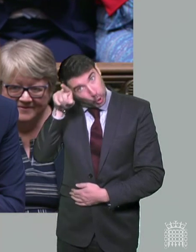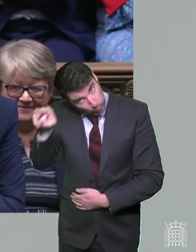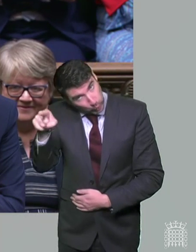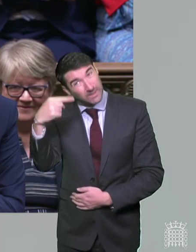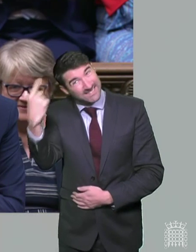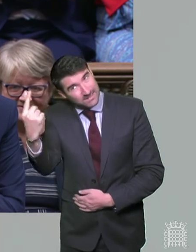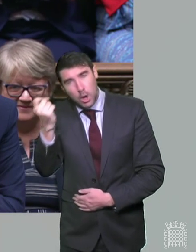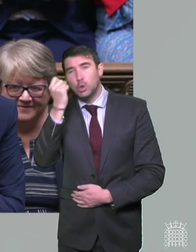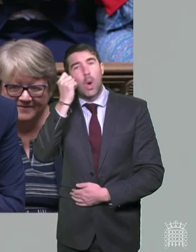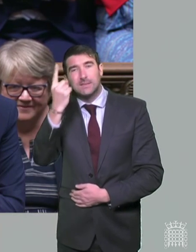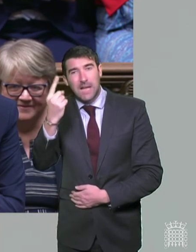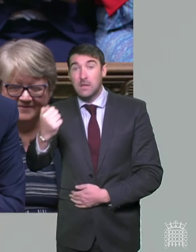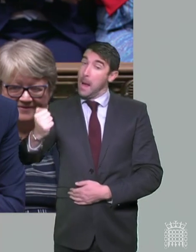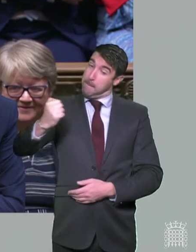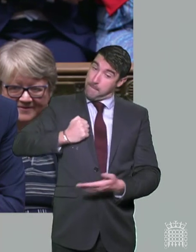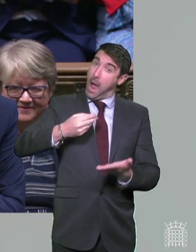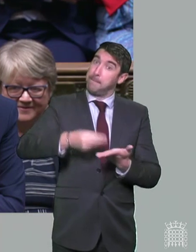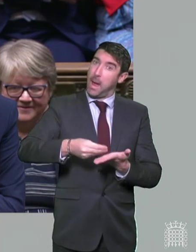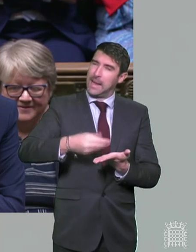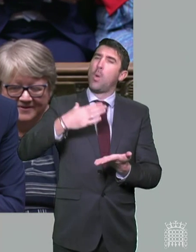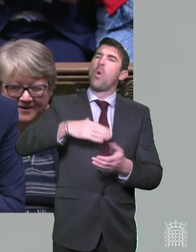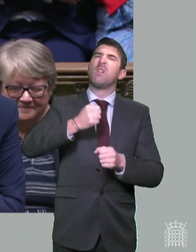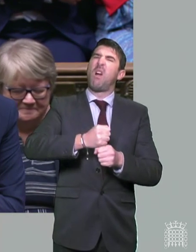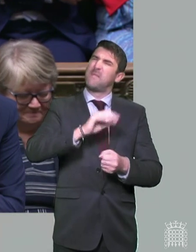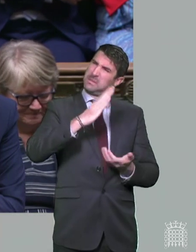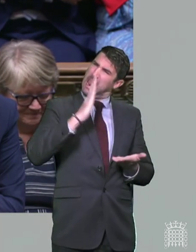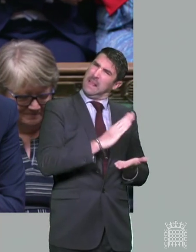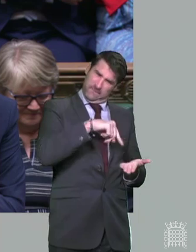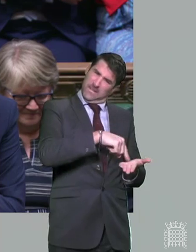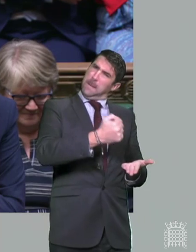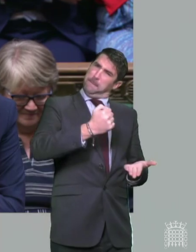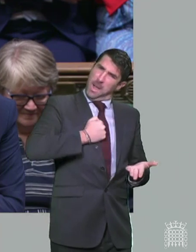That is what I will deliver as Prime Minister.